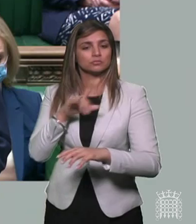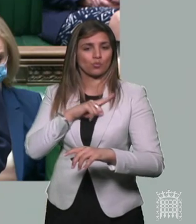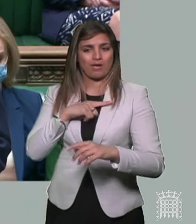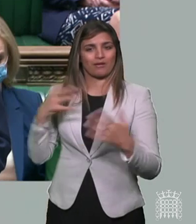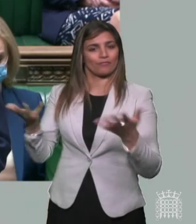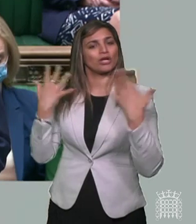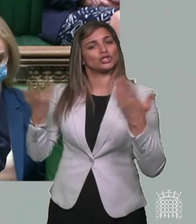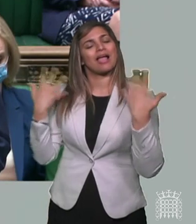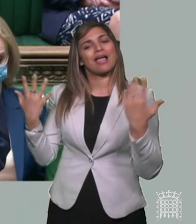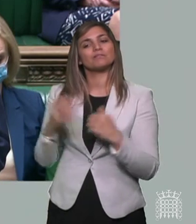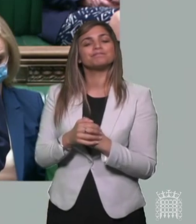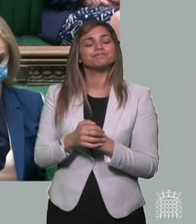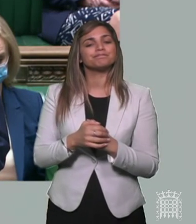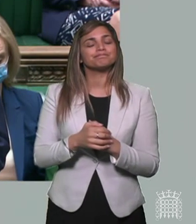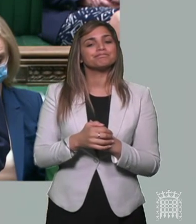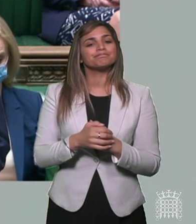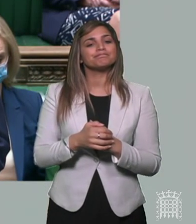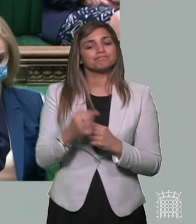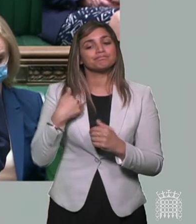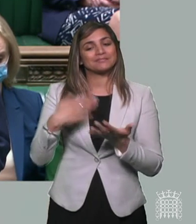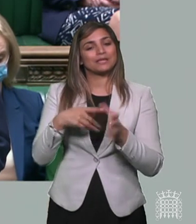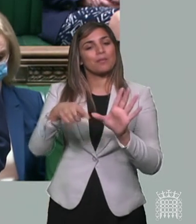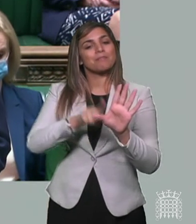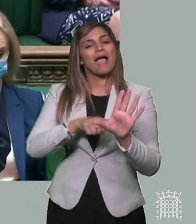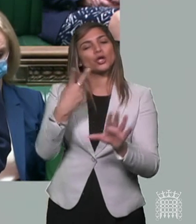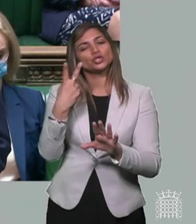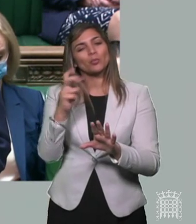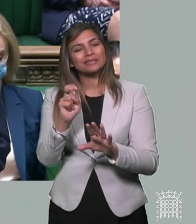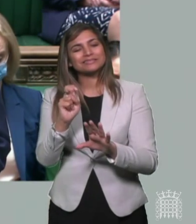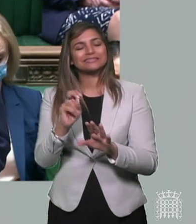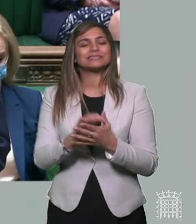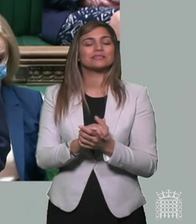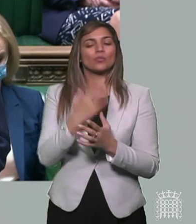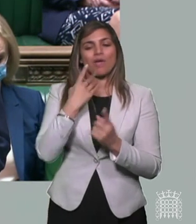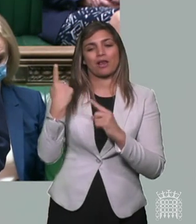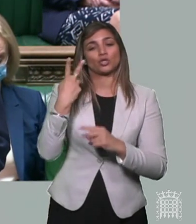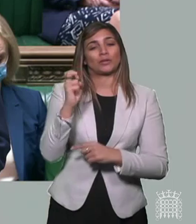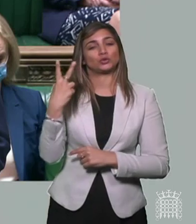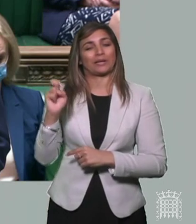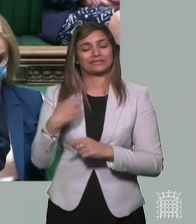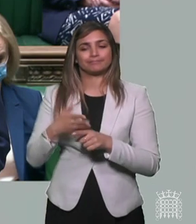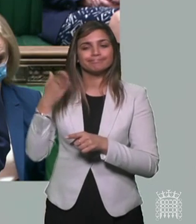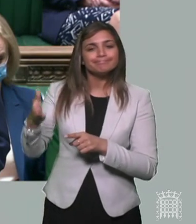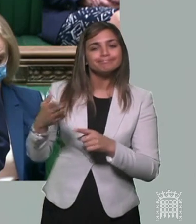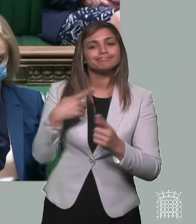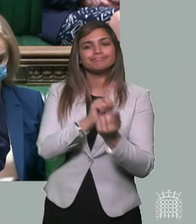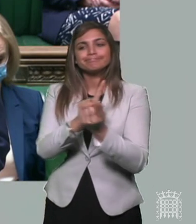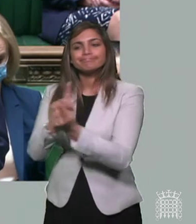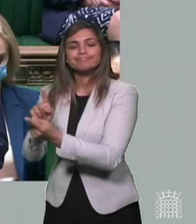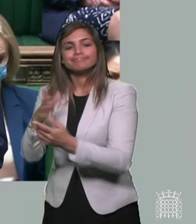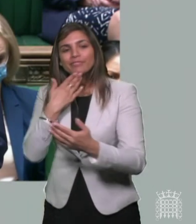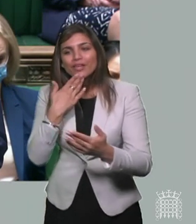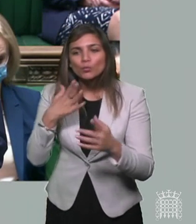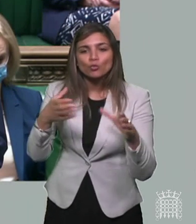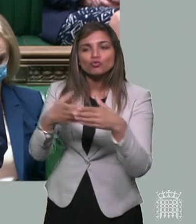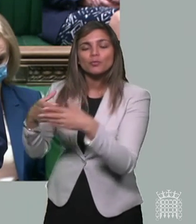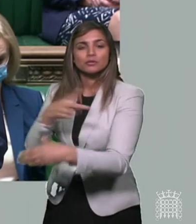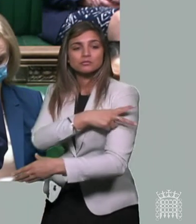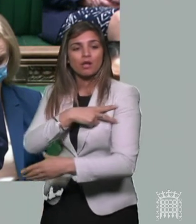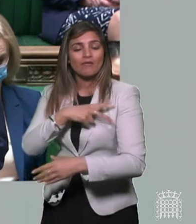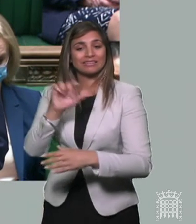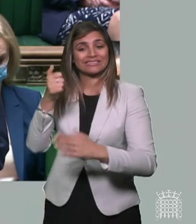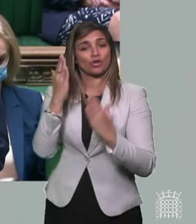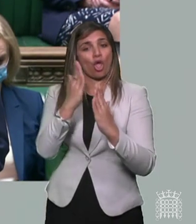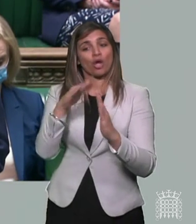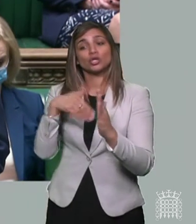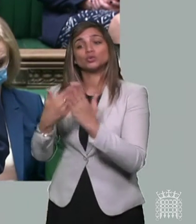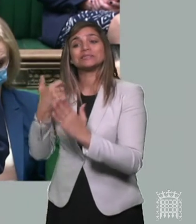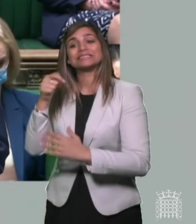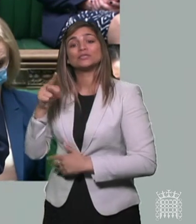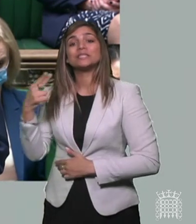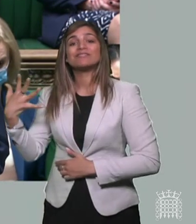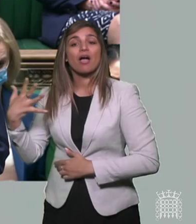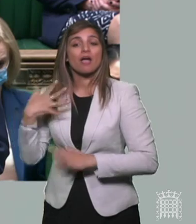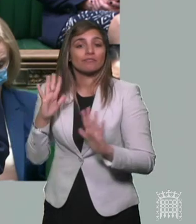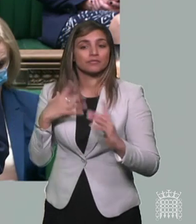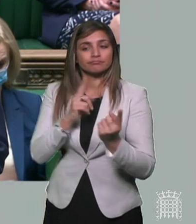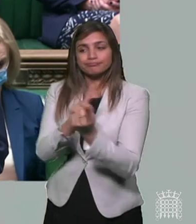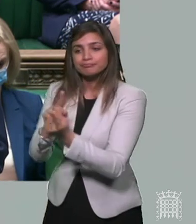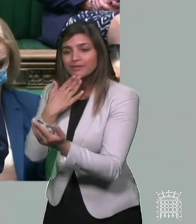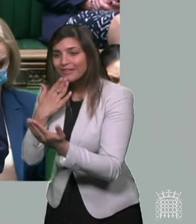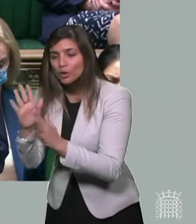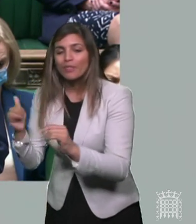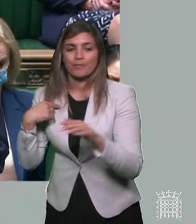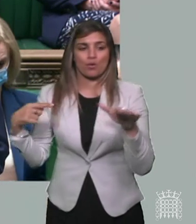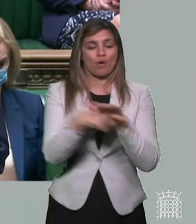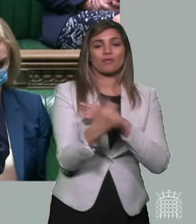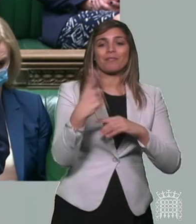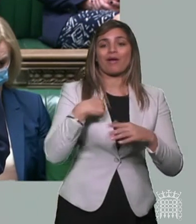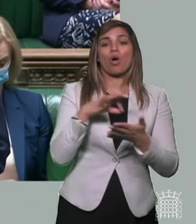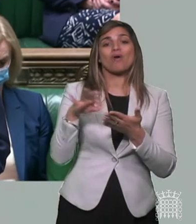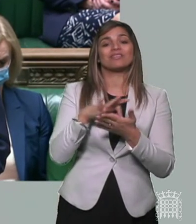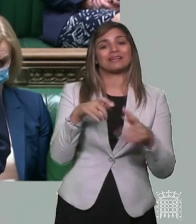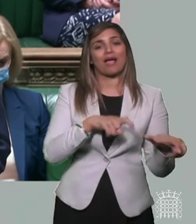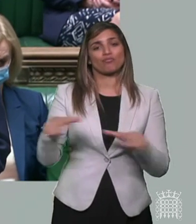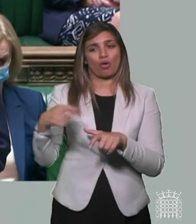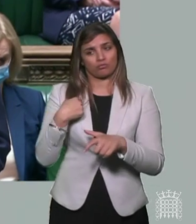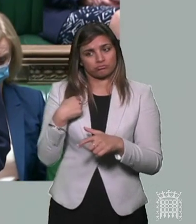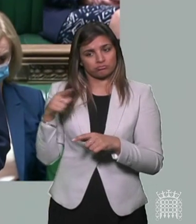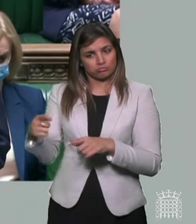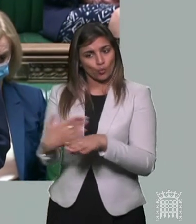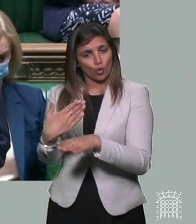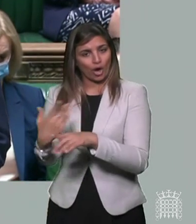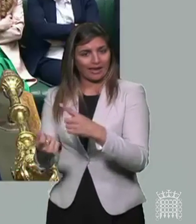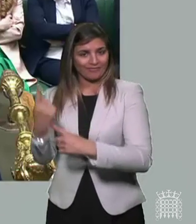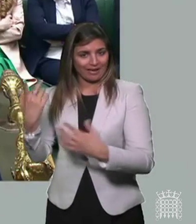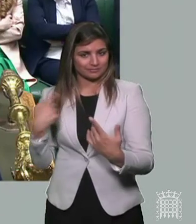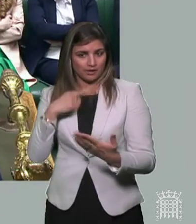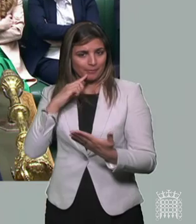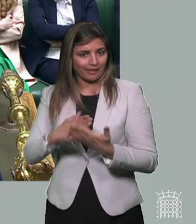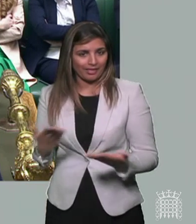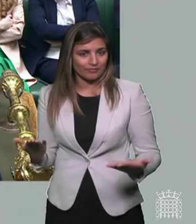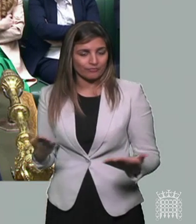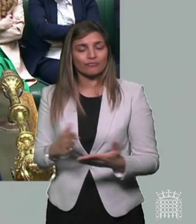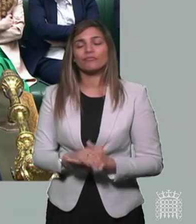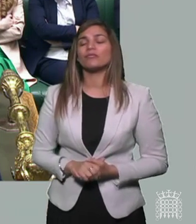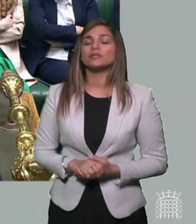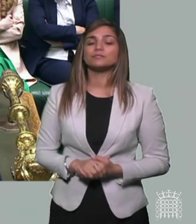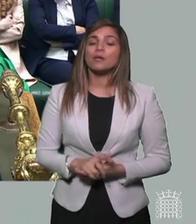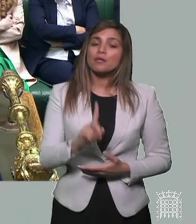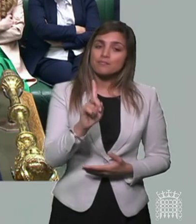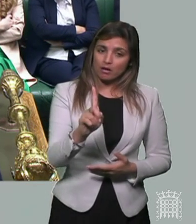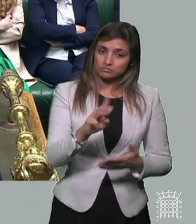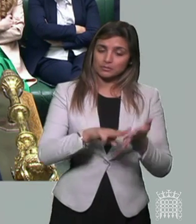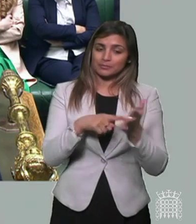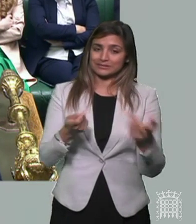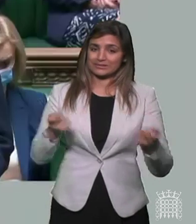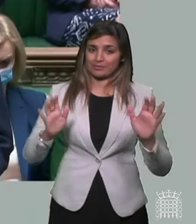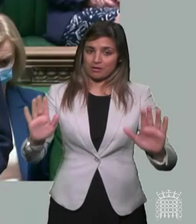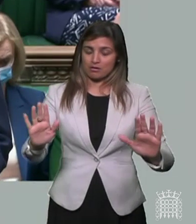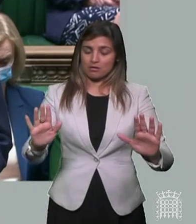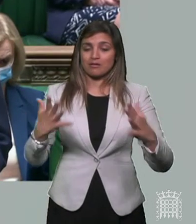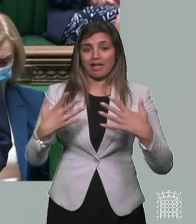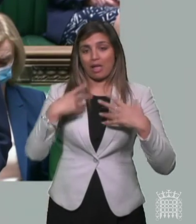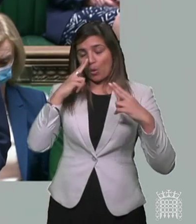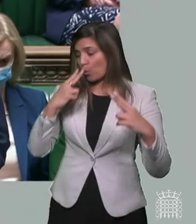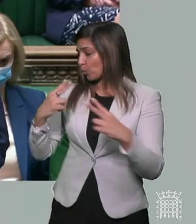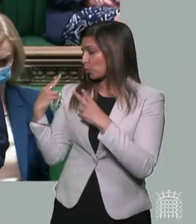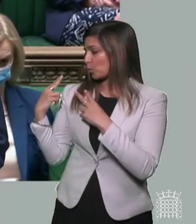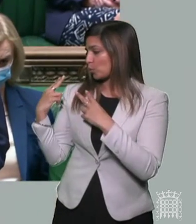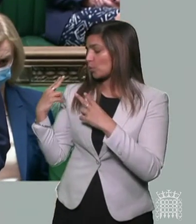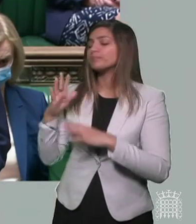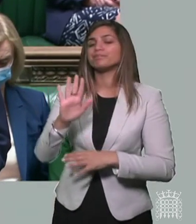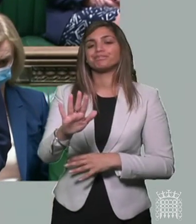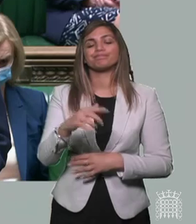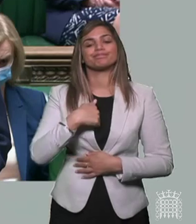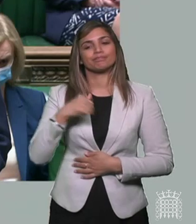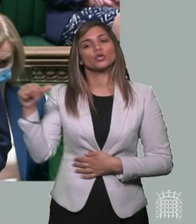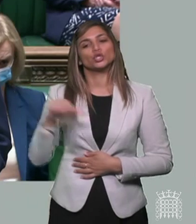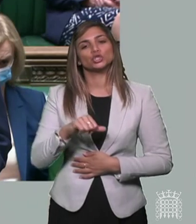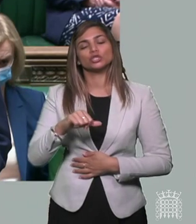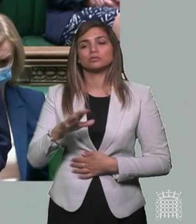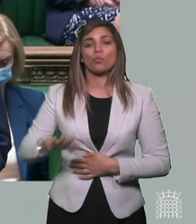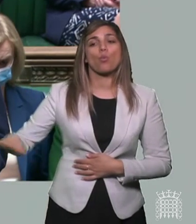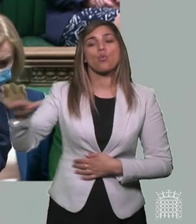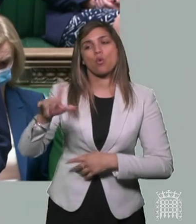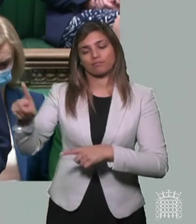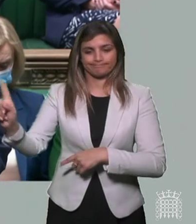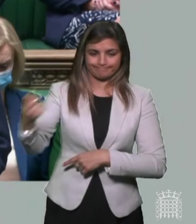When I went into that garden just after 6 o’clock on 20 May 2020, to thank groups of staff before going back into my office 25 minutes later to continue working, I believed implicitly that this was a work event, but with hindsight, I should have sent everyone back inside.